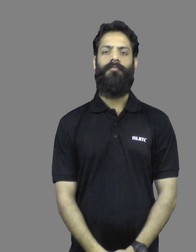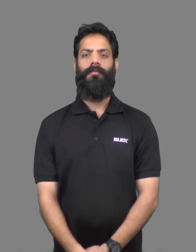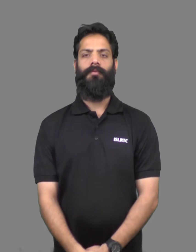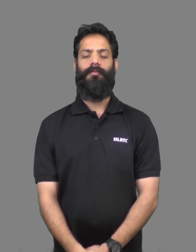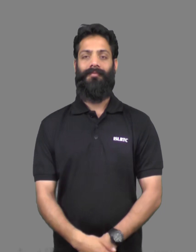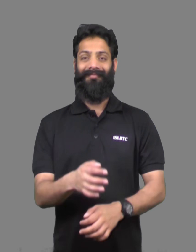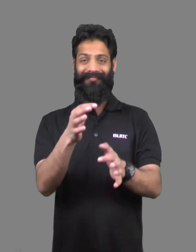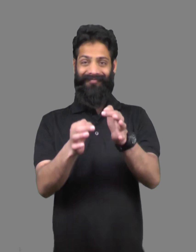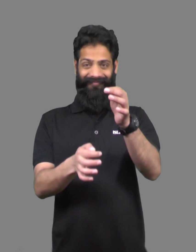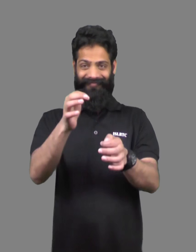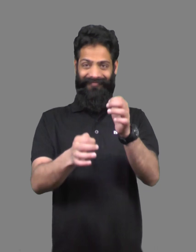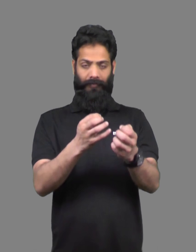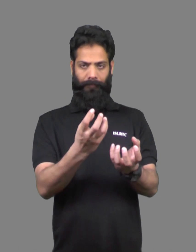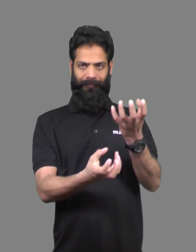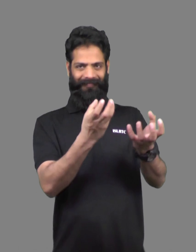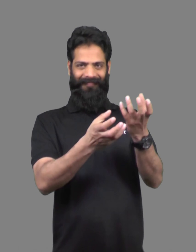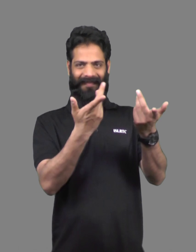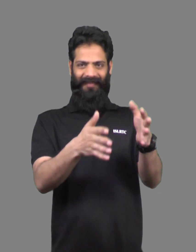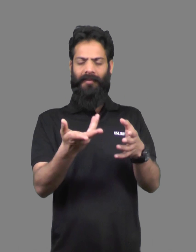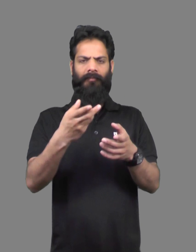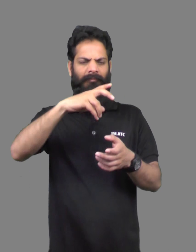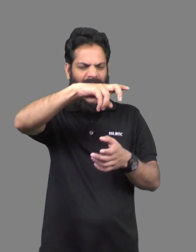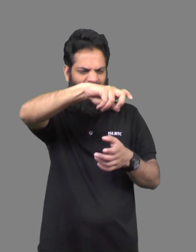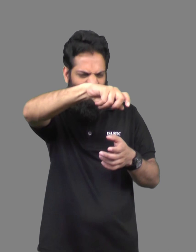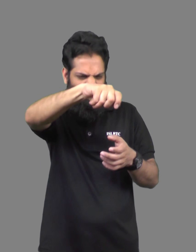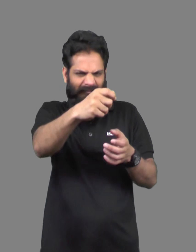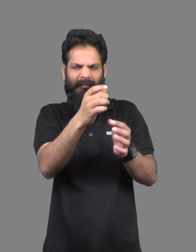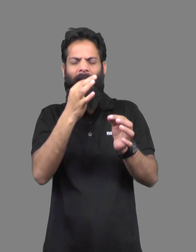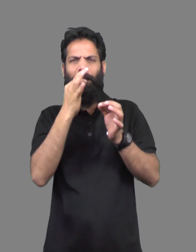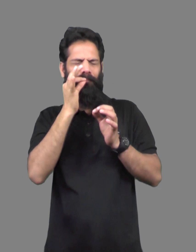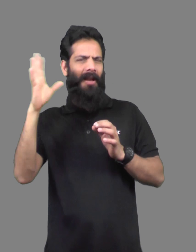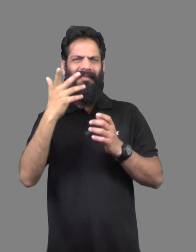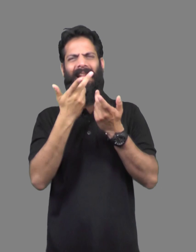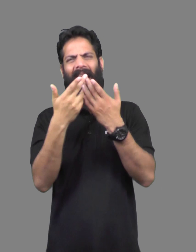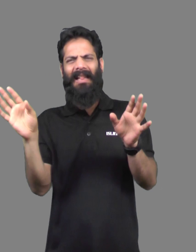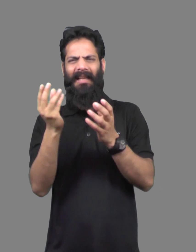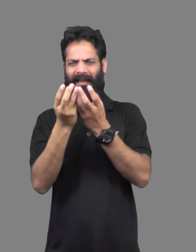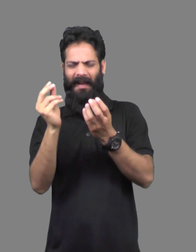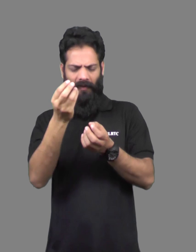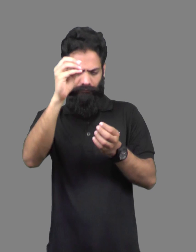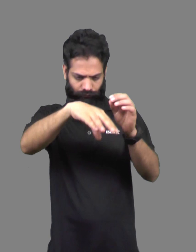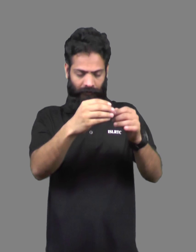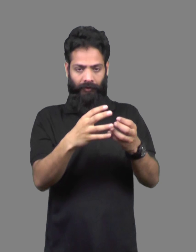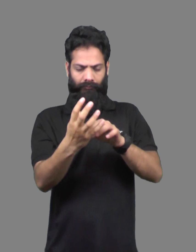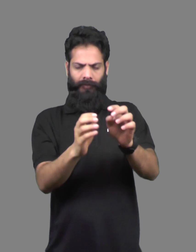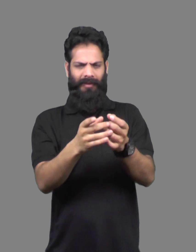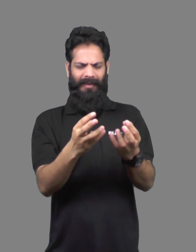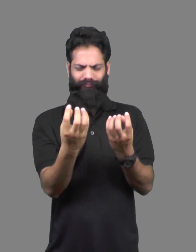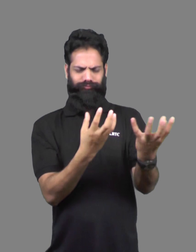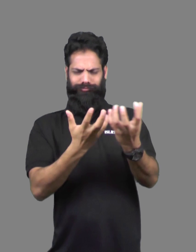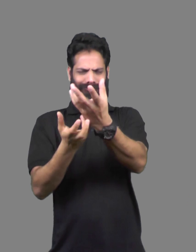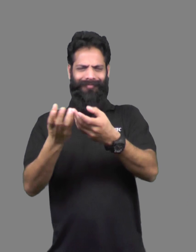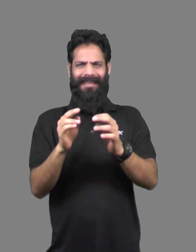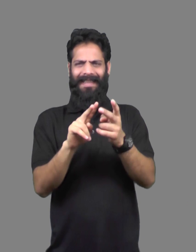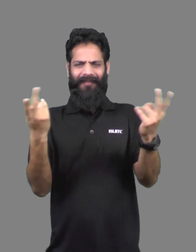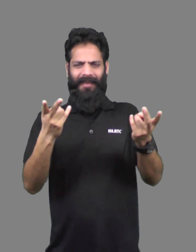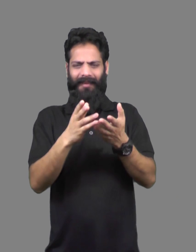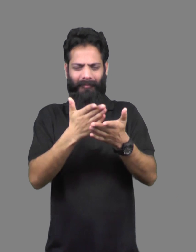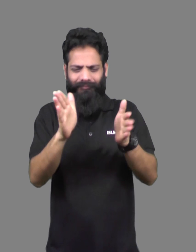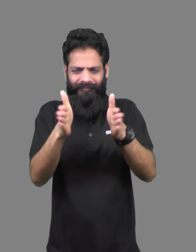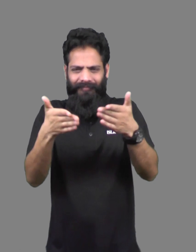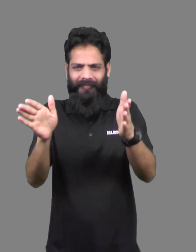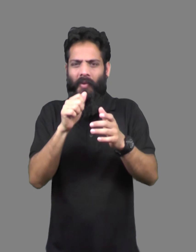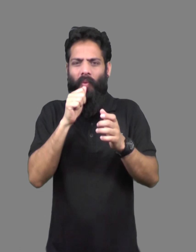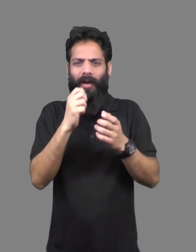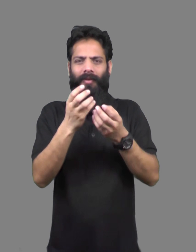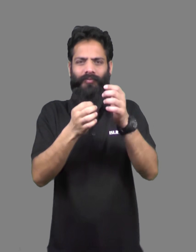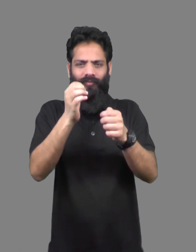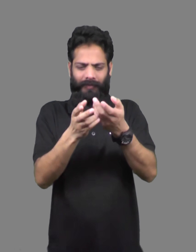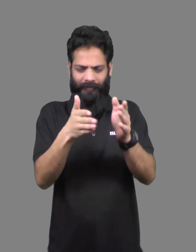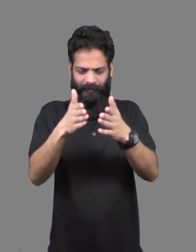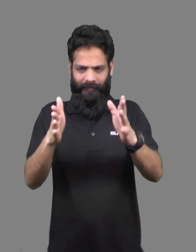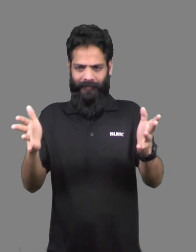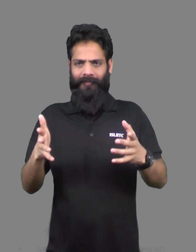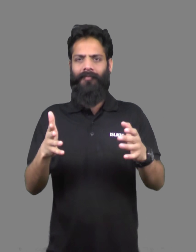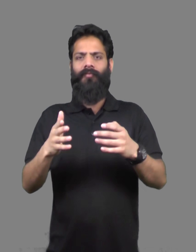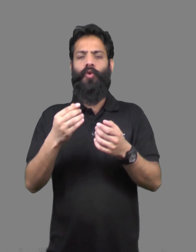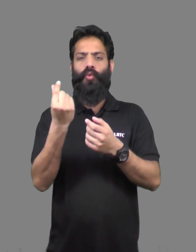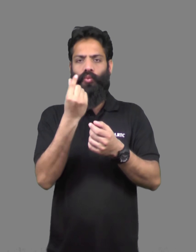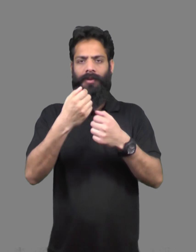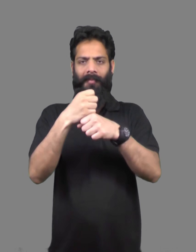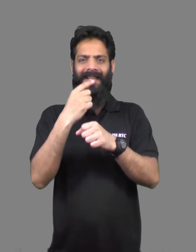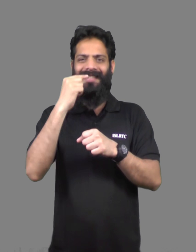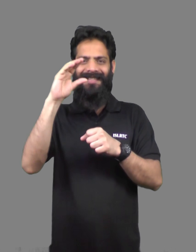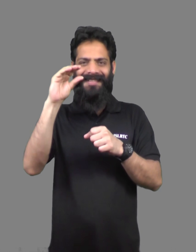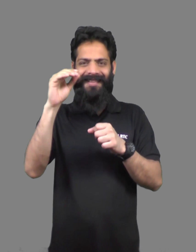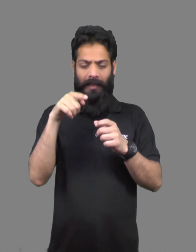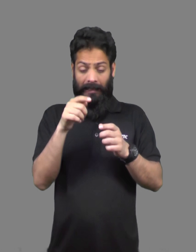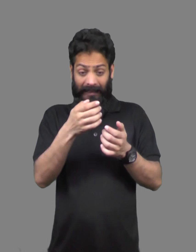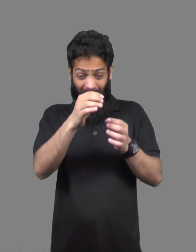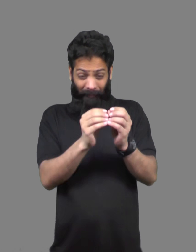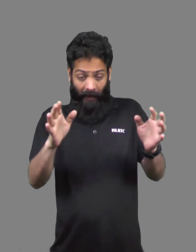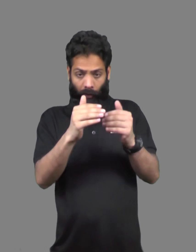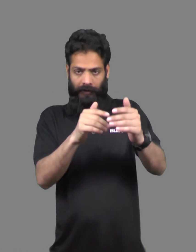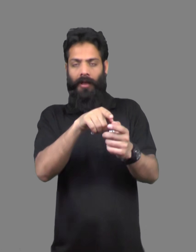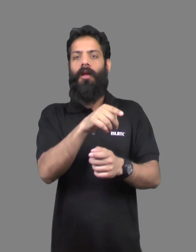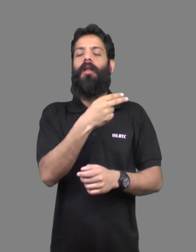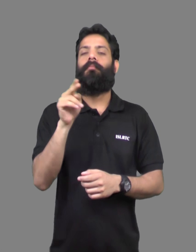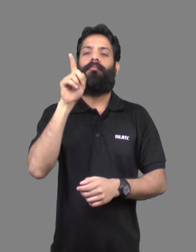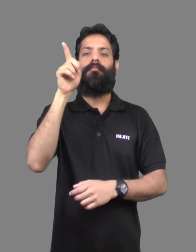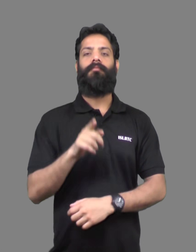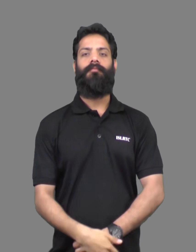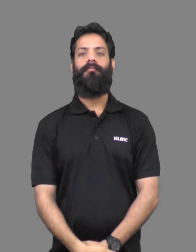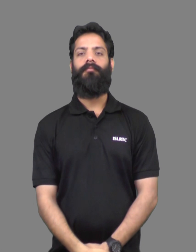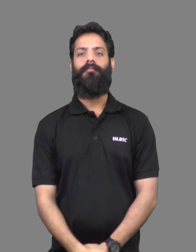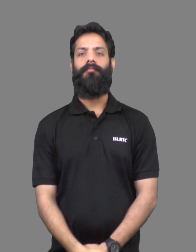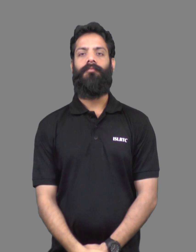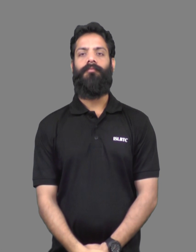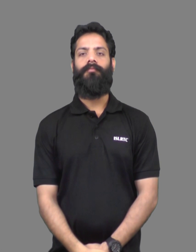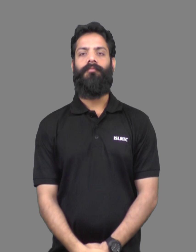Chana